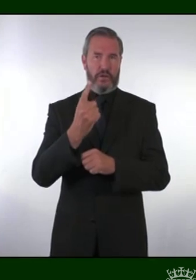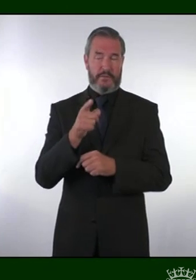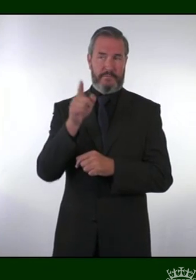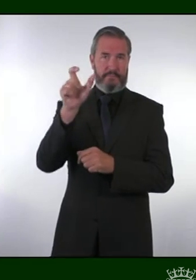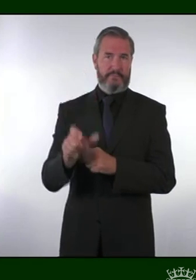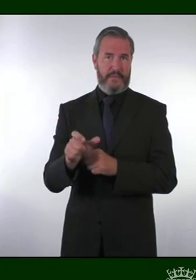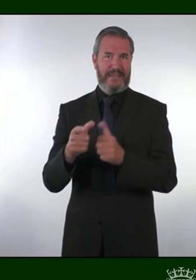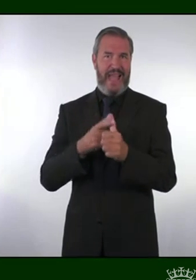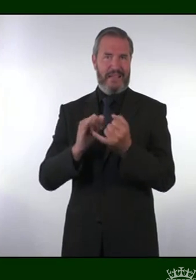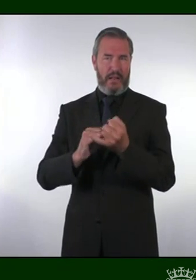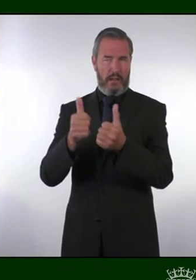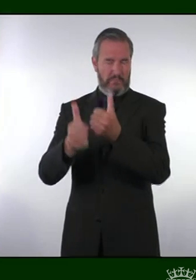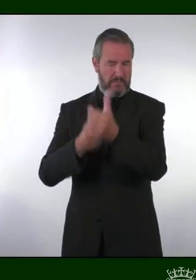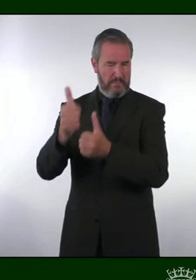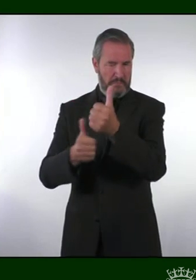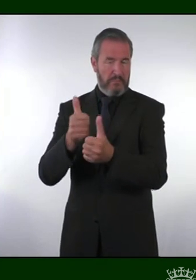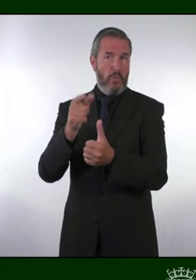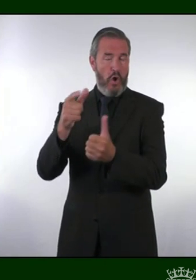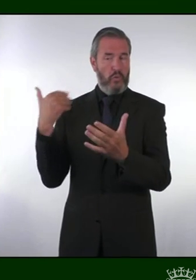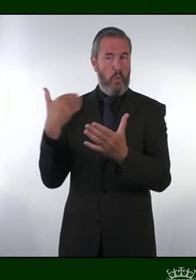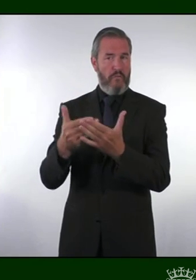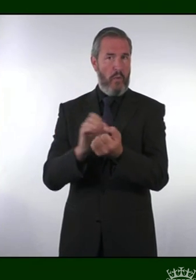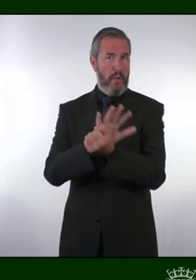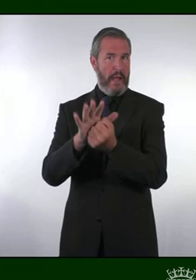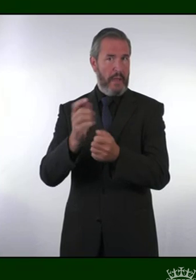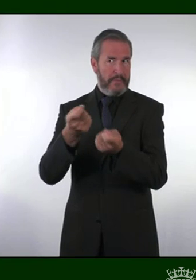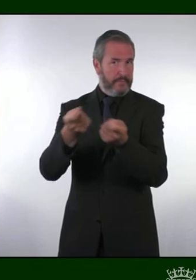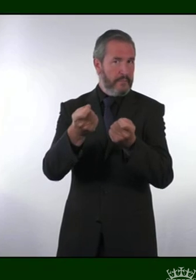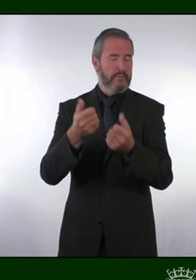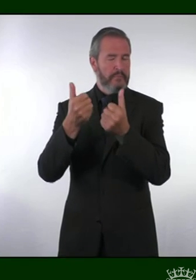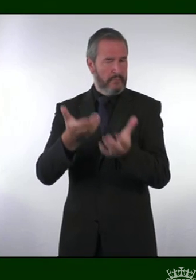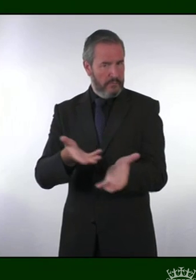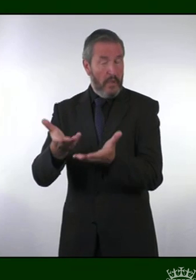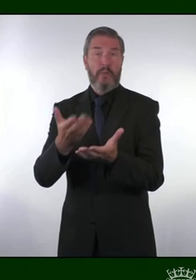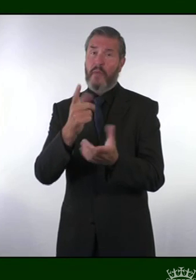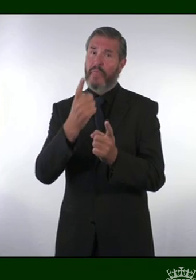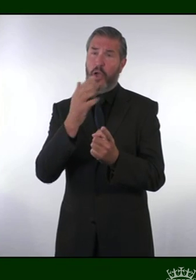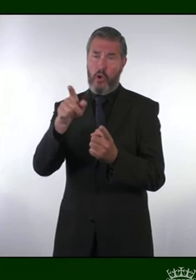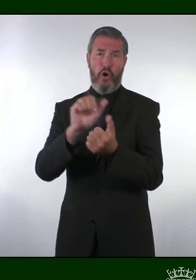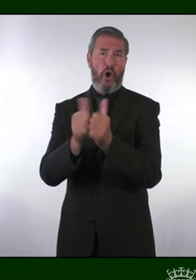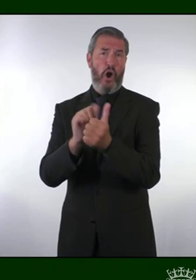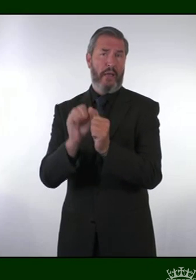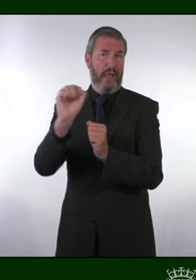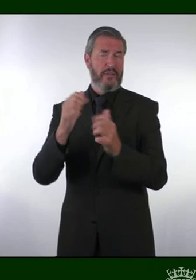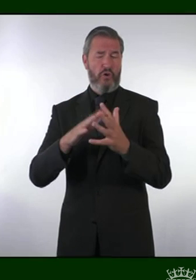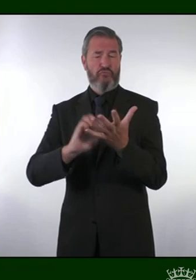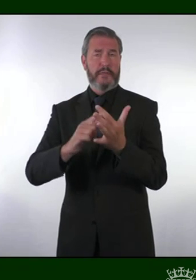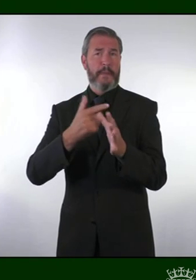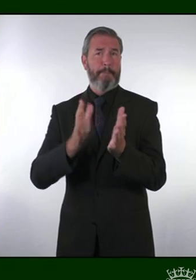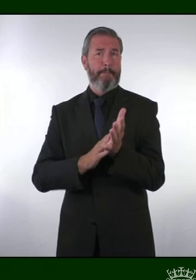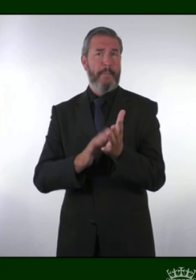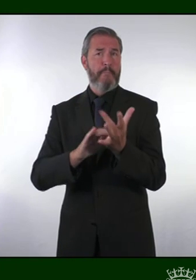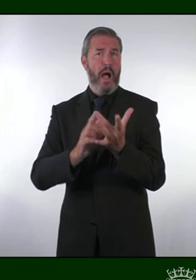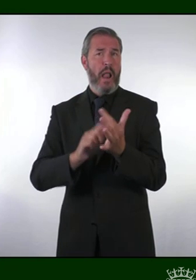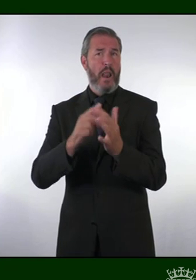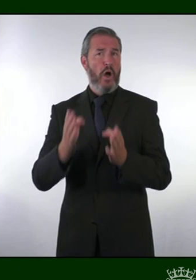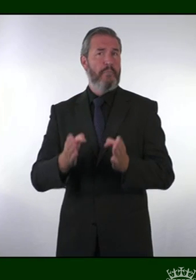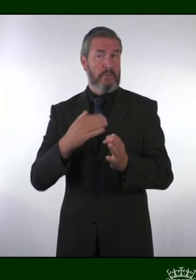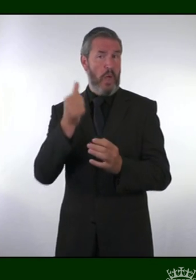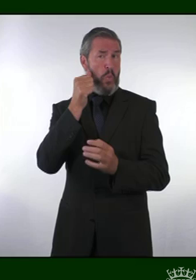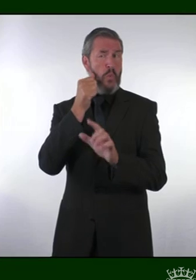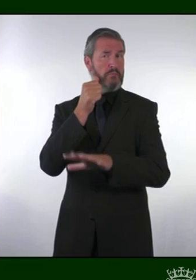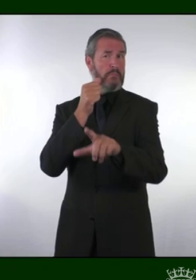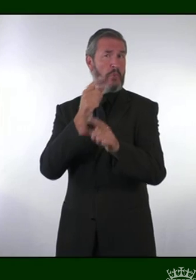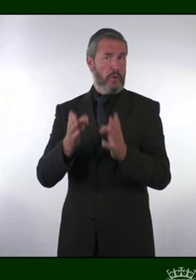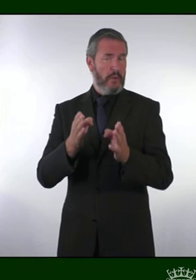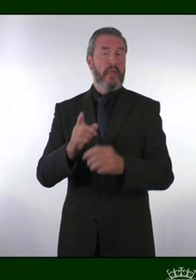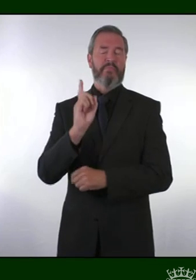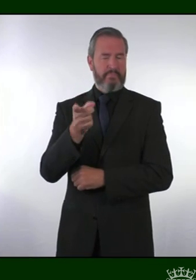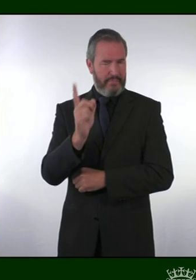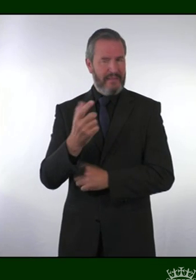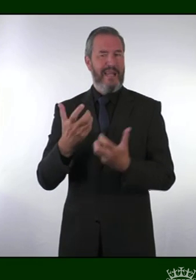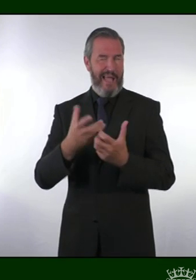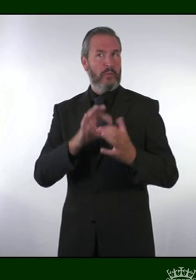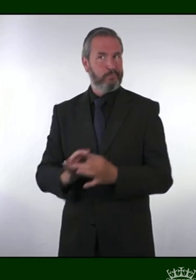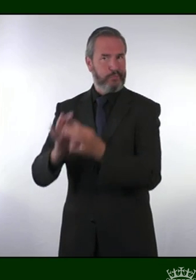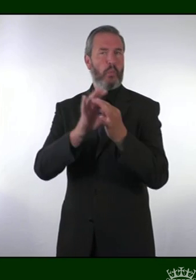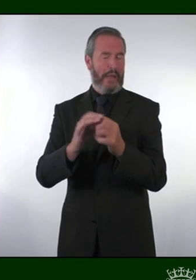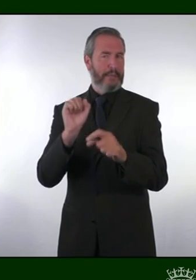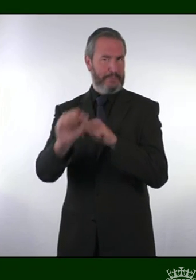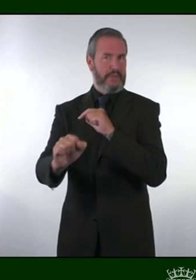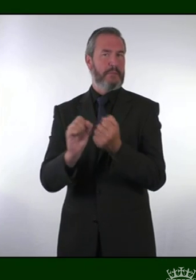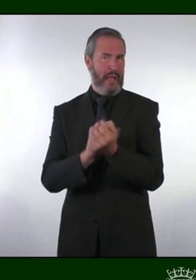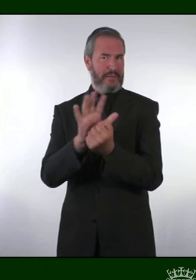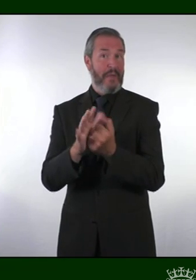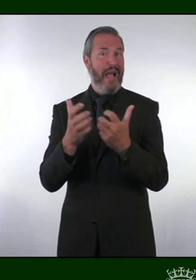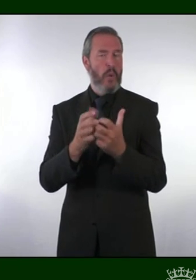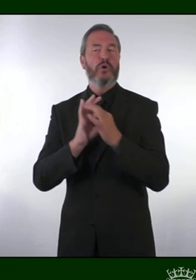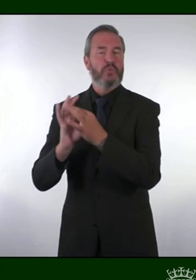First, I personally pay tribute to my honourable Friend for the shifts she has put in throughout the pandemic and of course thank all her colleagues at the Wrexham Maelor Hospital, which I know.